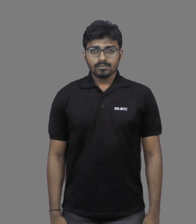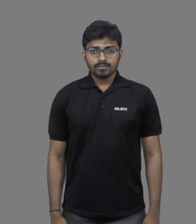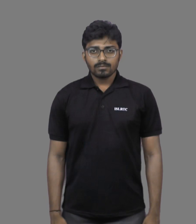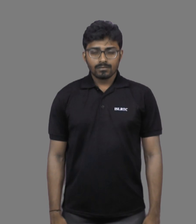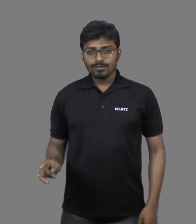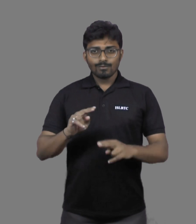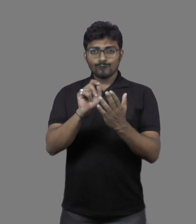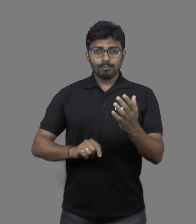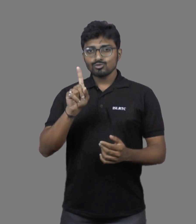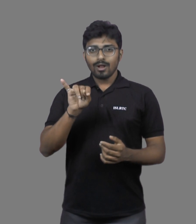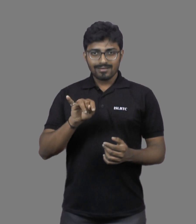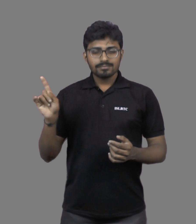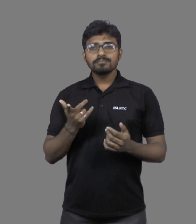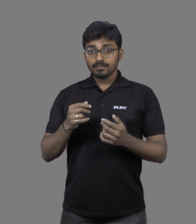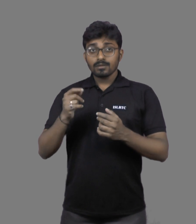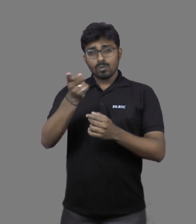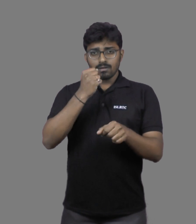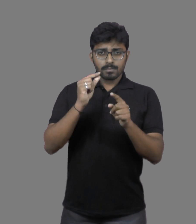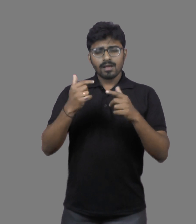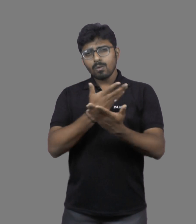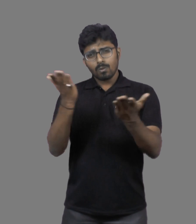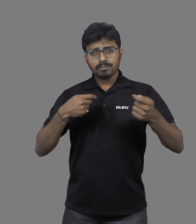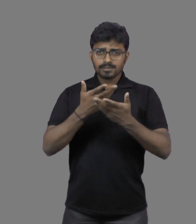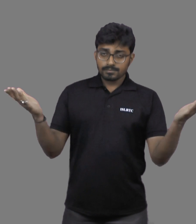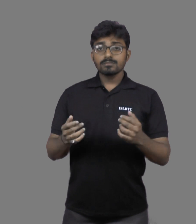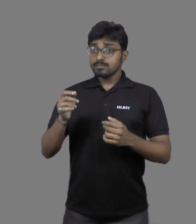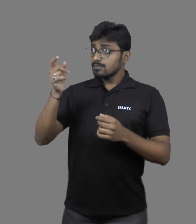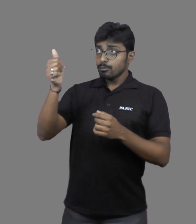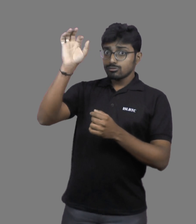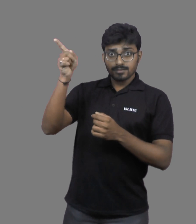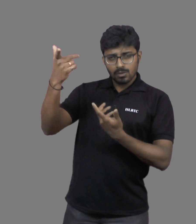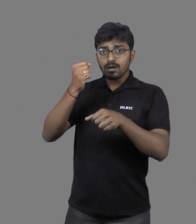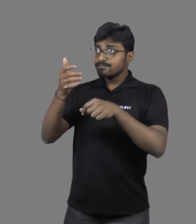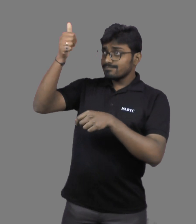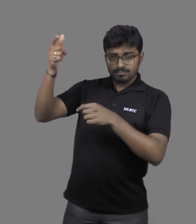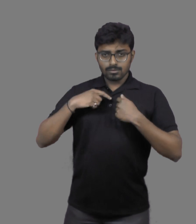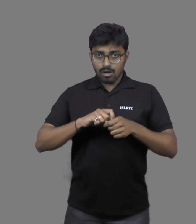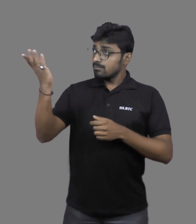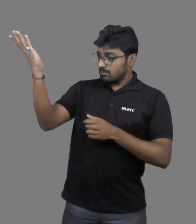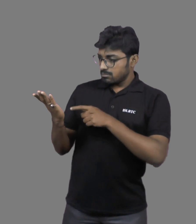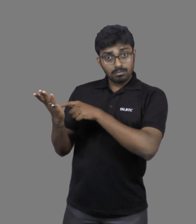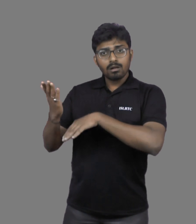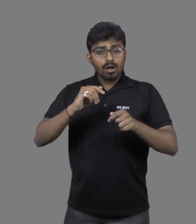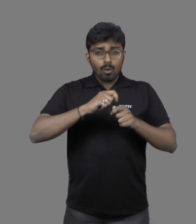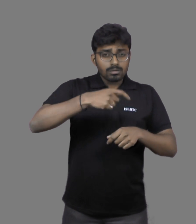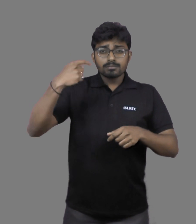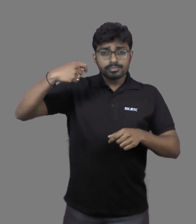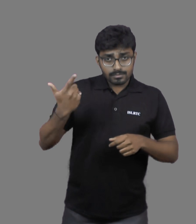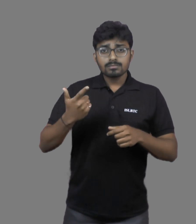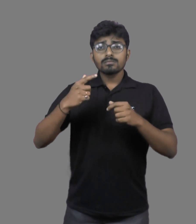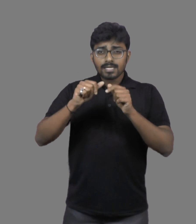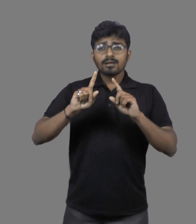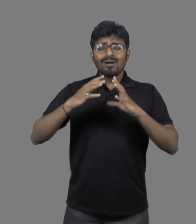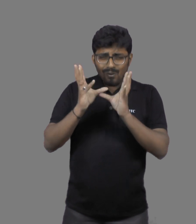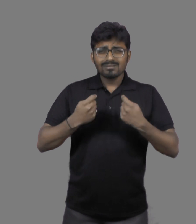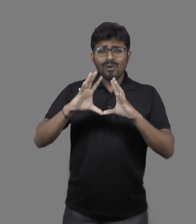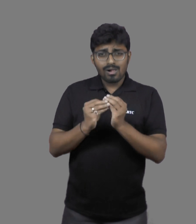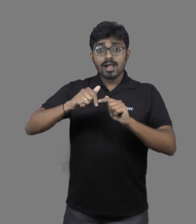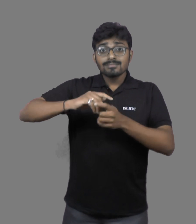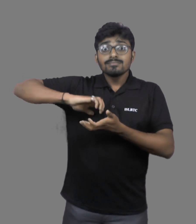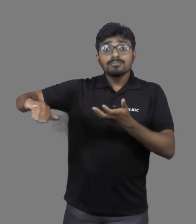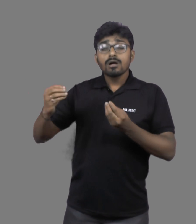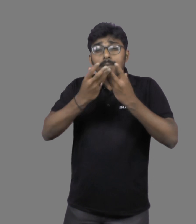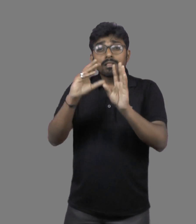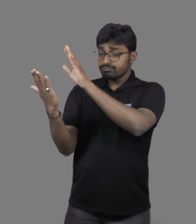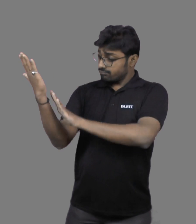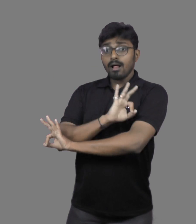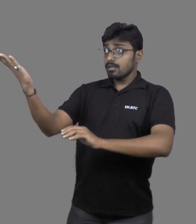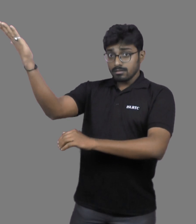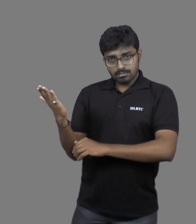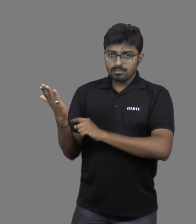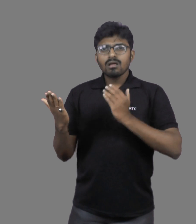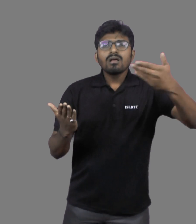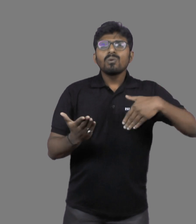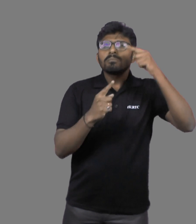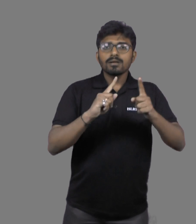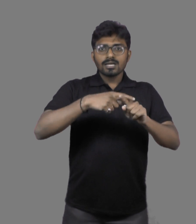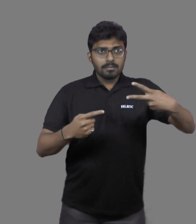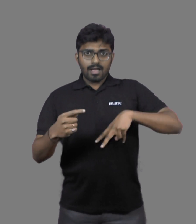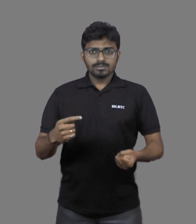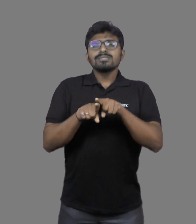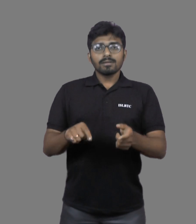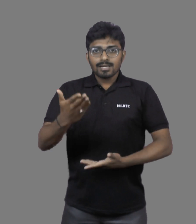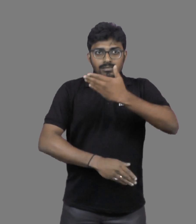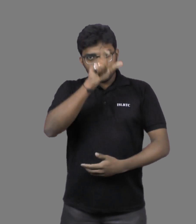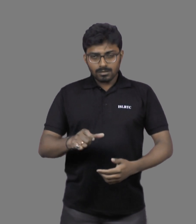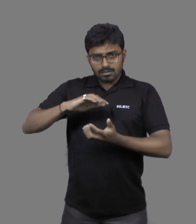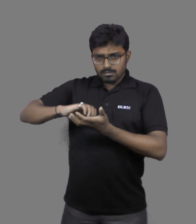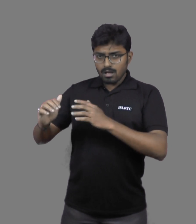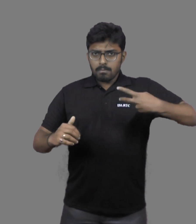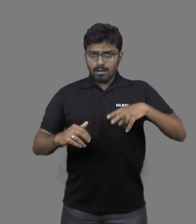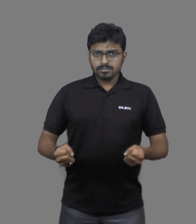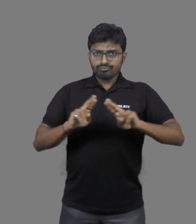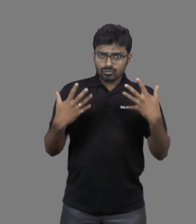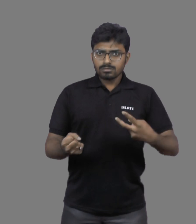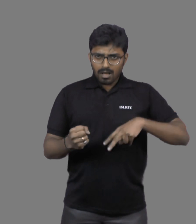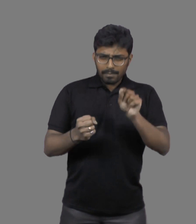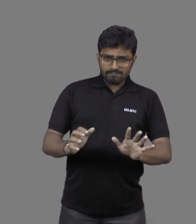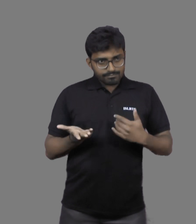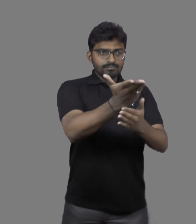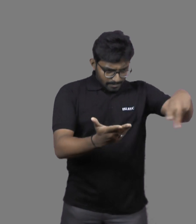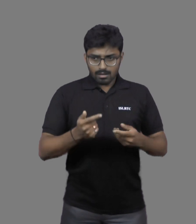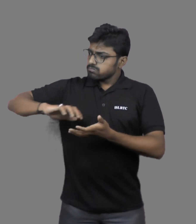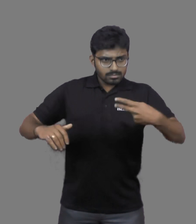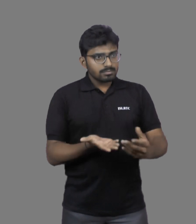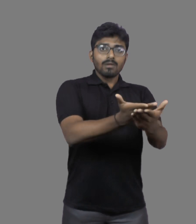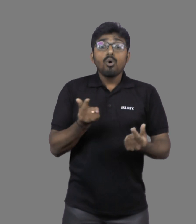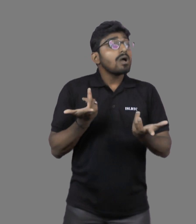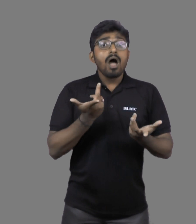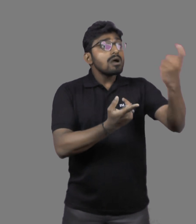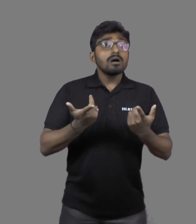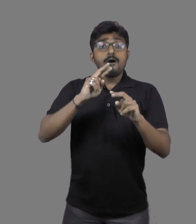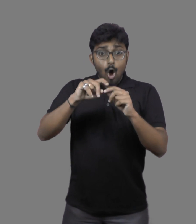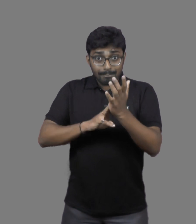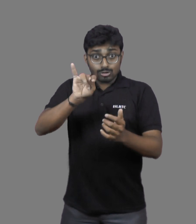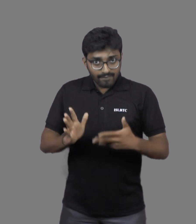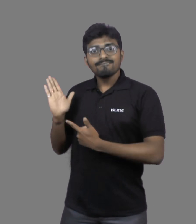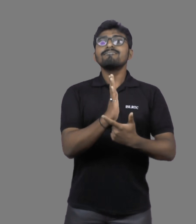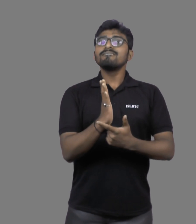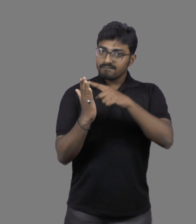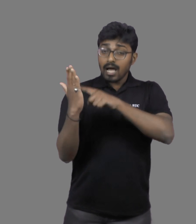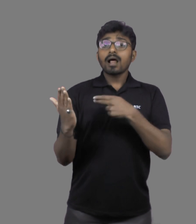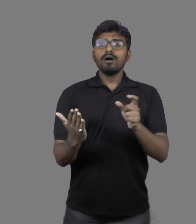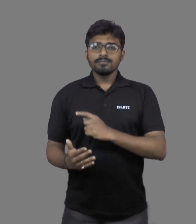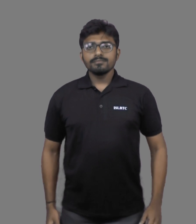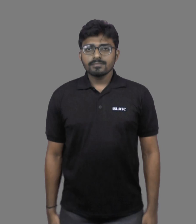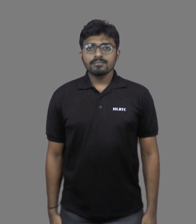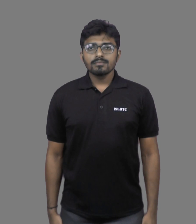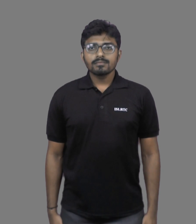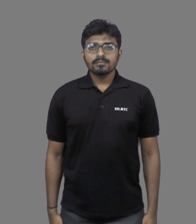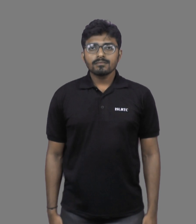Form 16